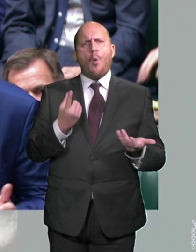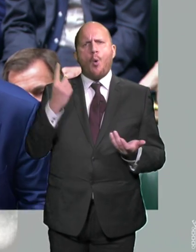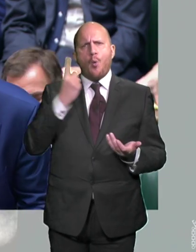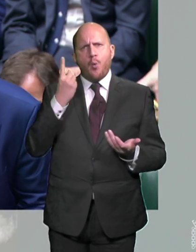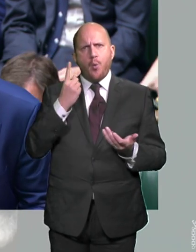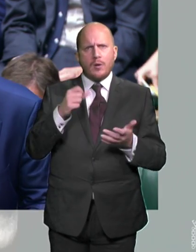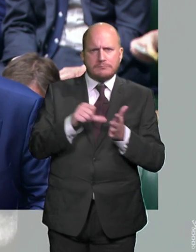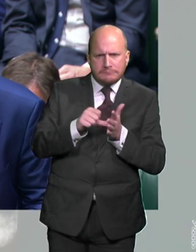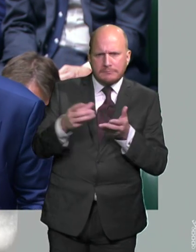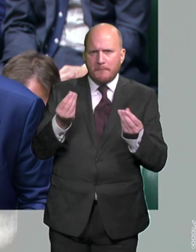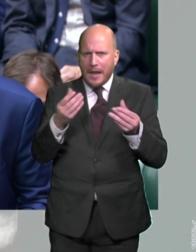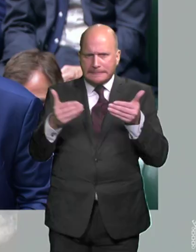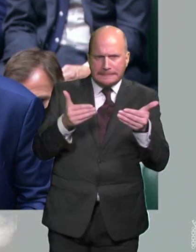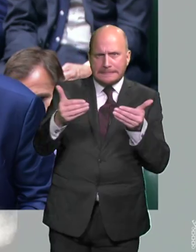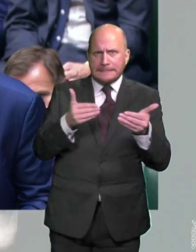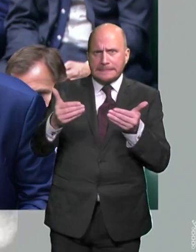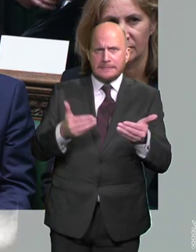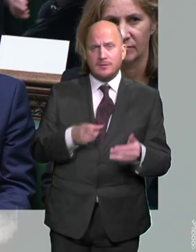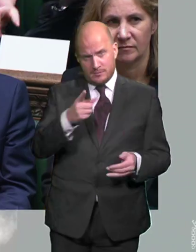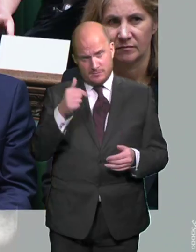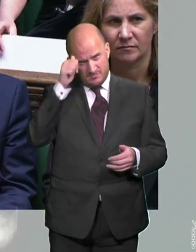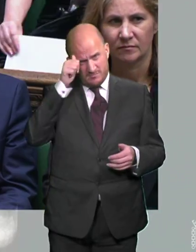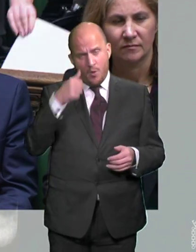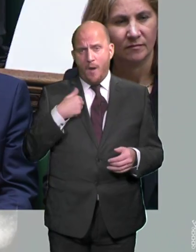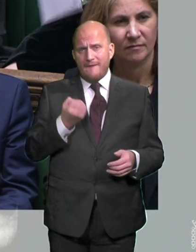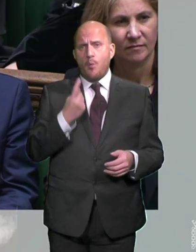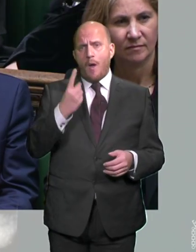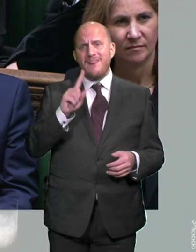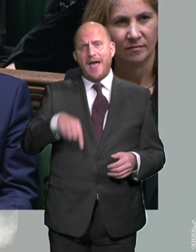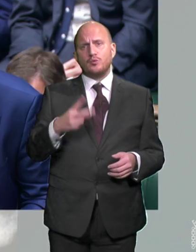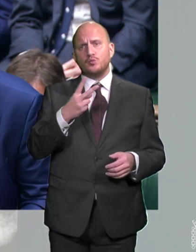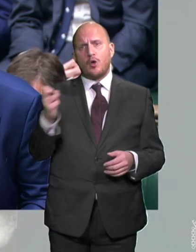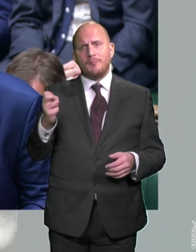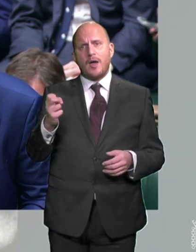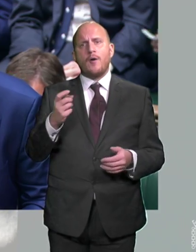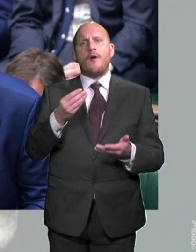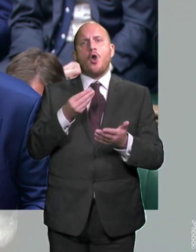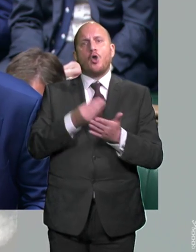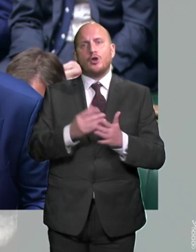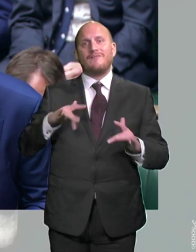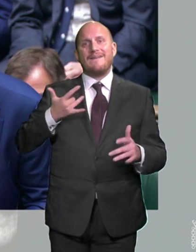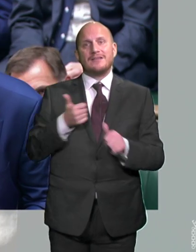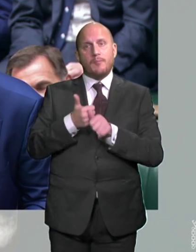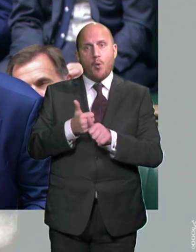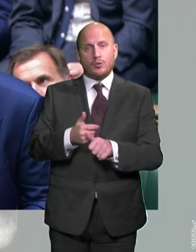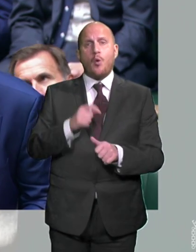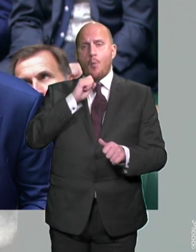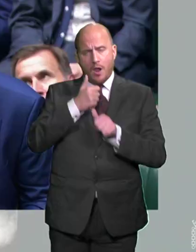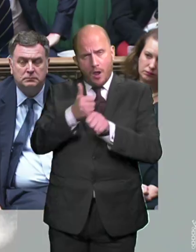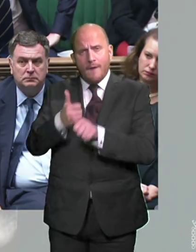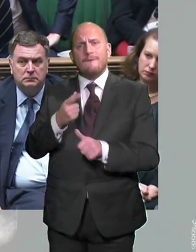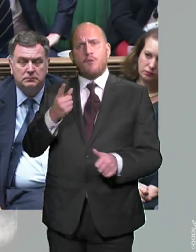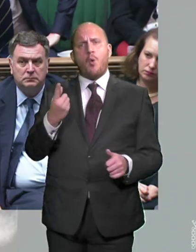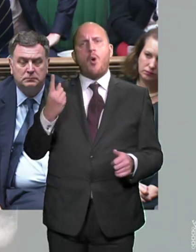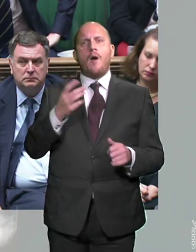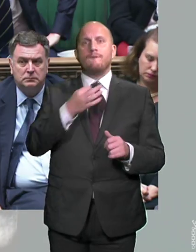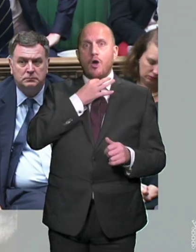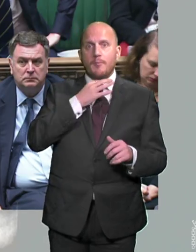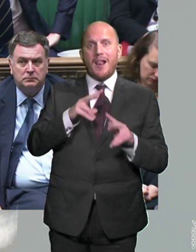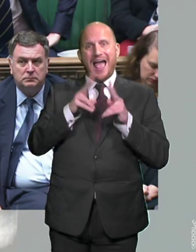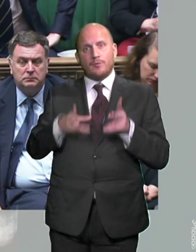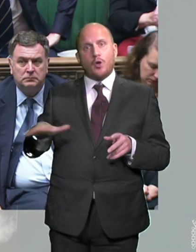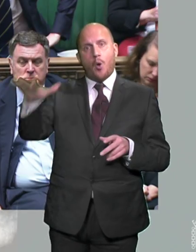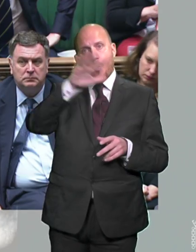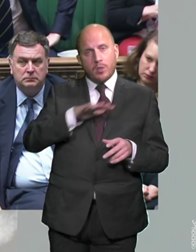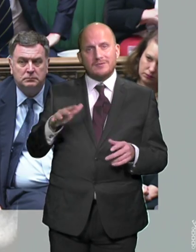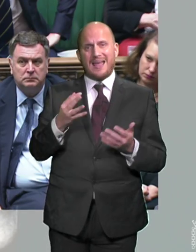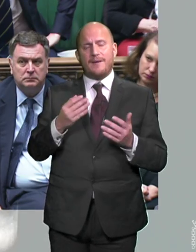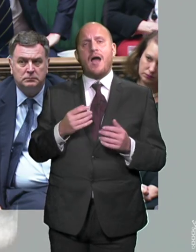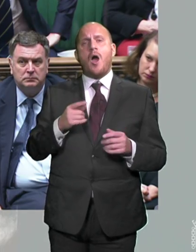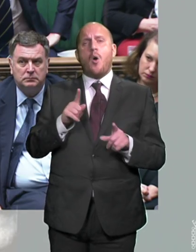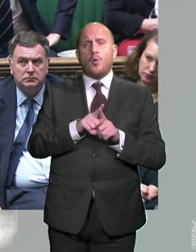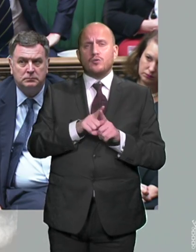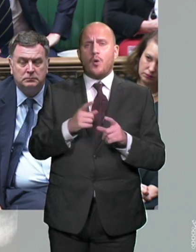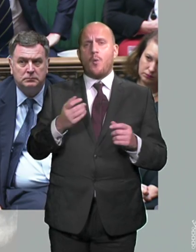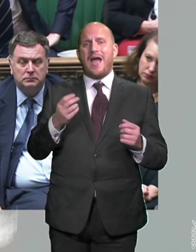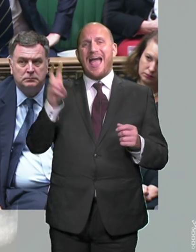He can see that with the £1,200 cost of living support that is going to the 8 million most vulnerable households, the energy price guarantee and further measures for pensioners.